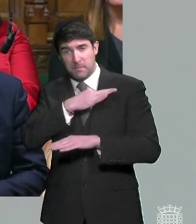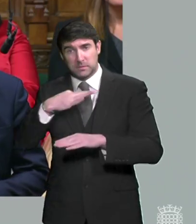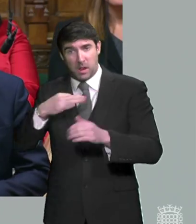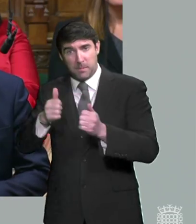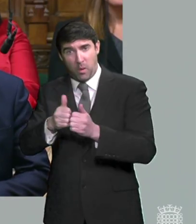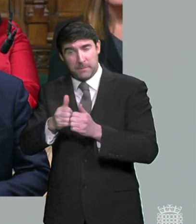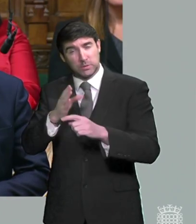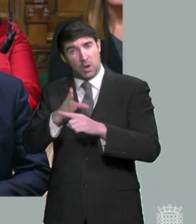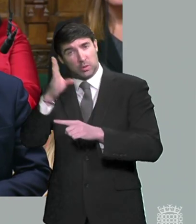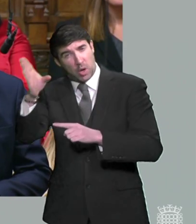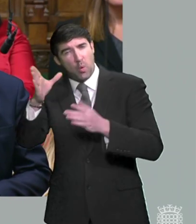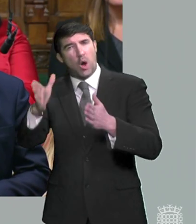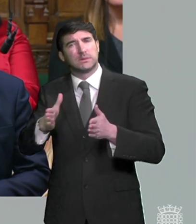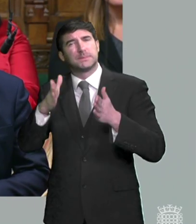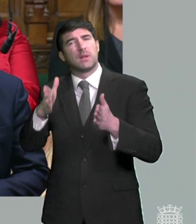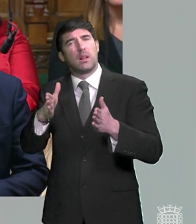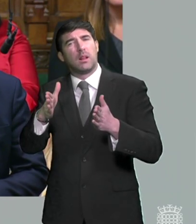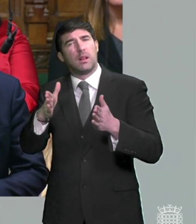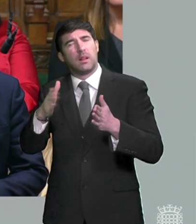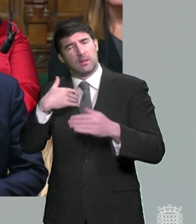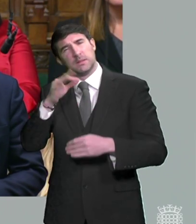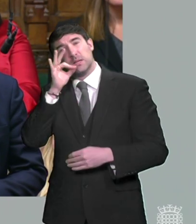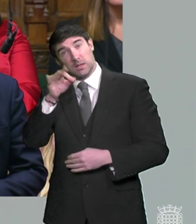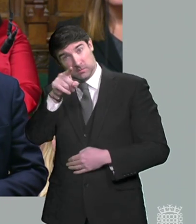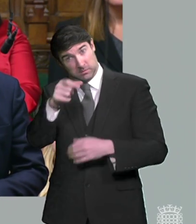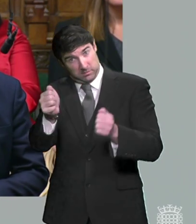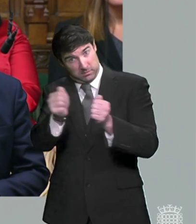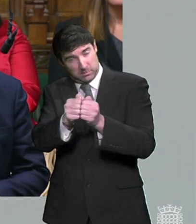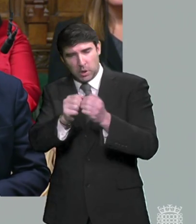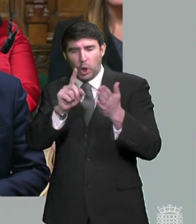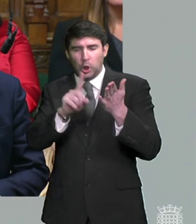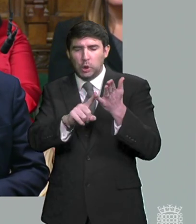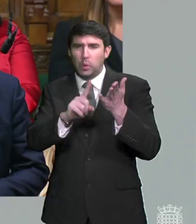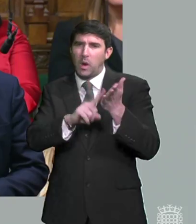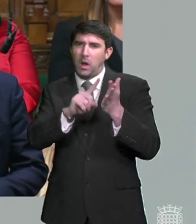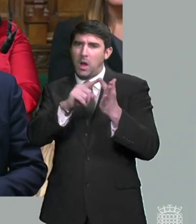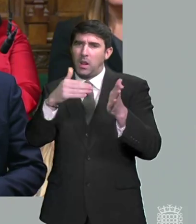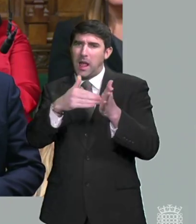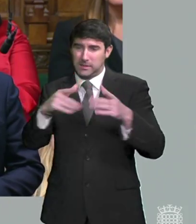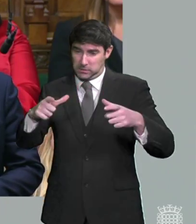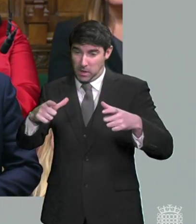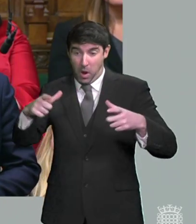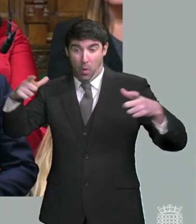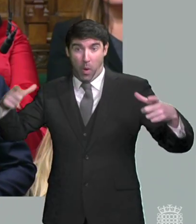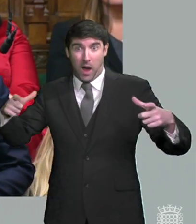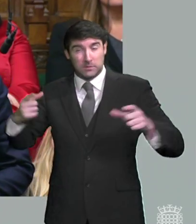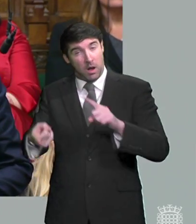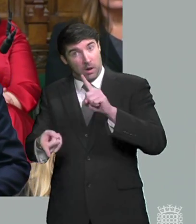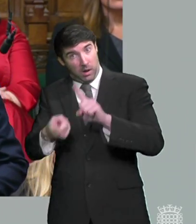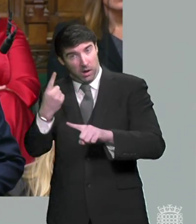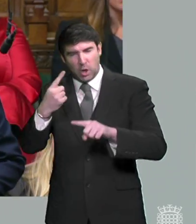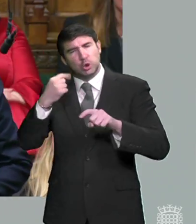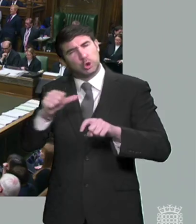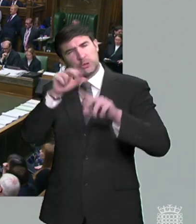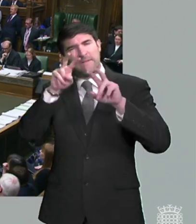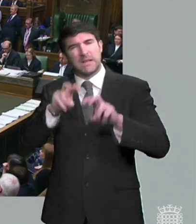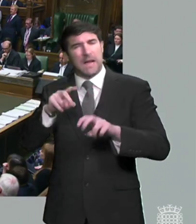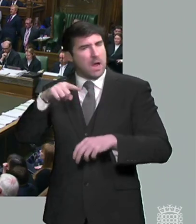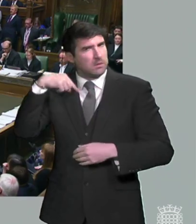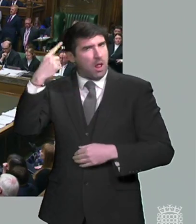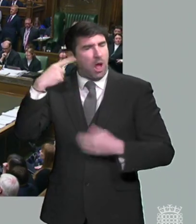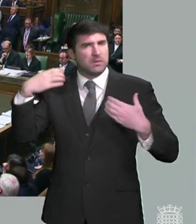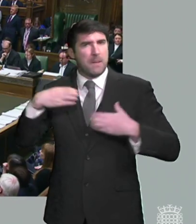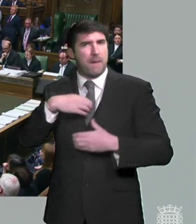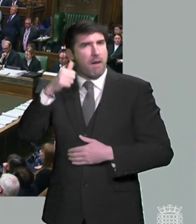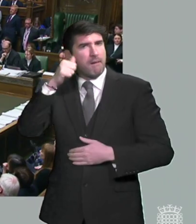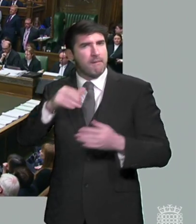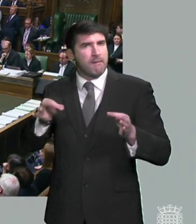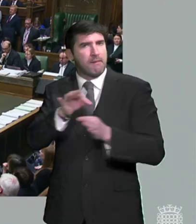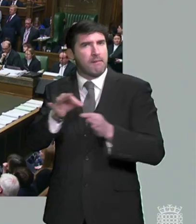Does my right honourable Friend agree that any further roll-out of the ultra low emission zone should be paused until those matters have been fully investigated?